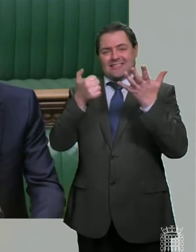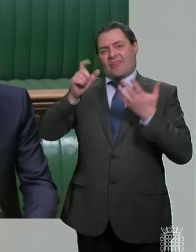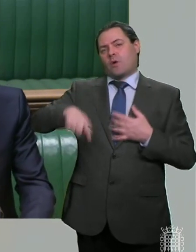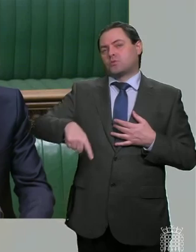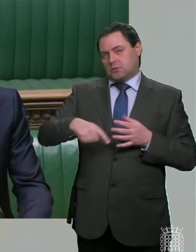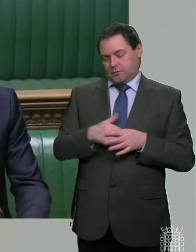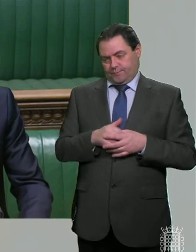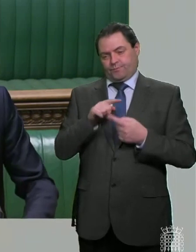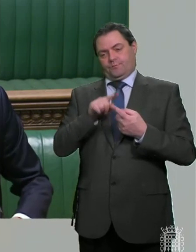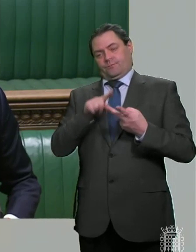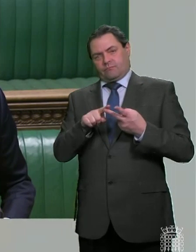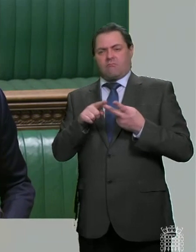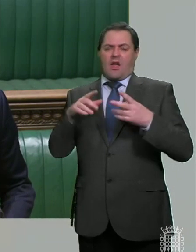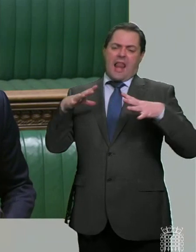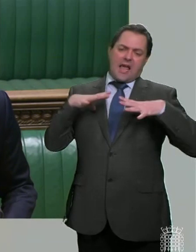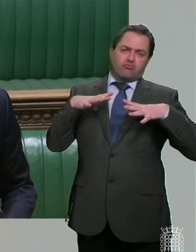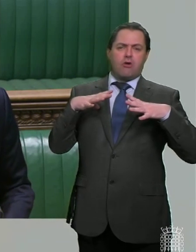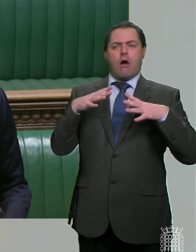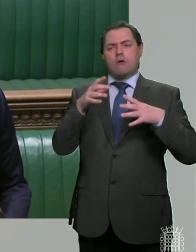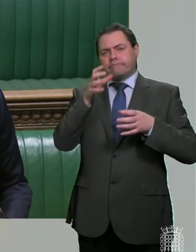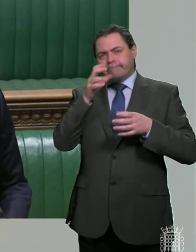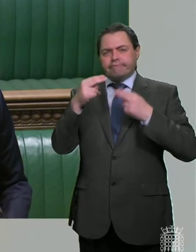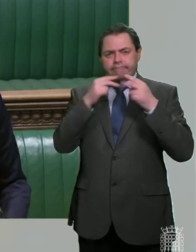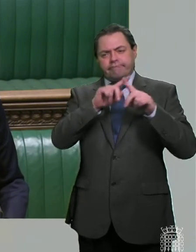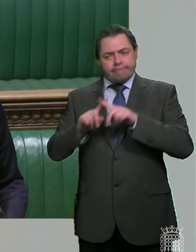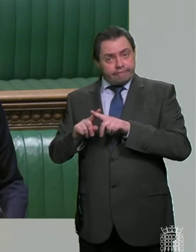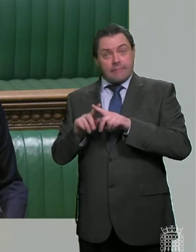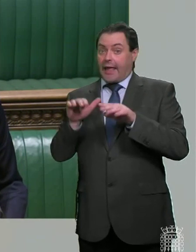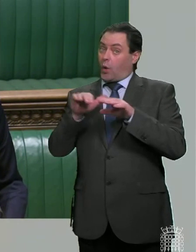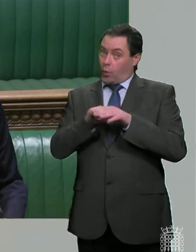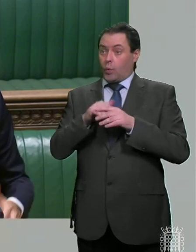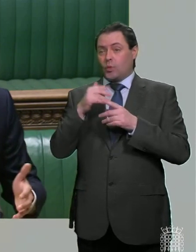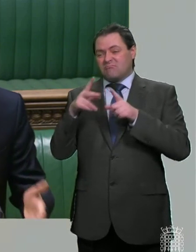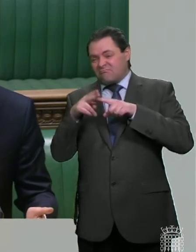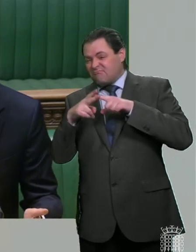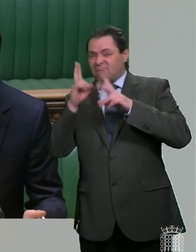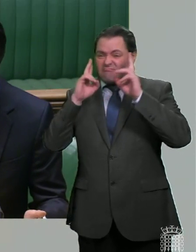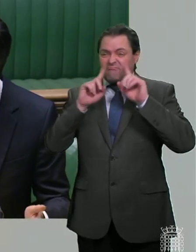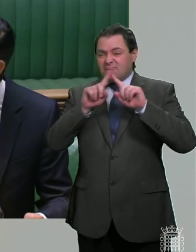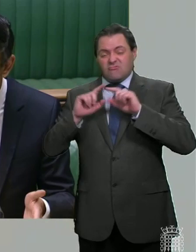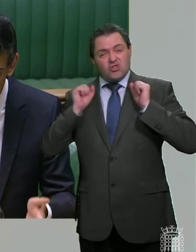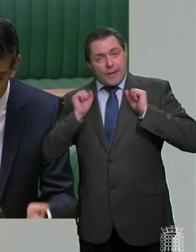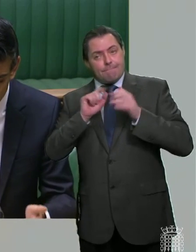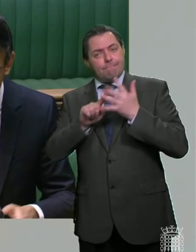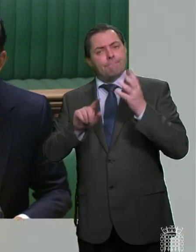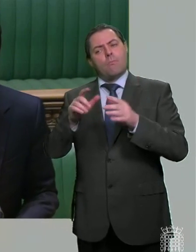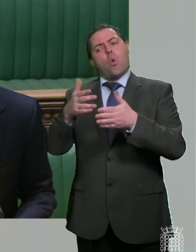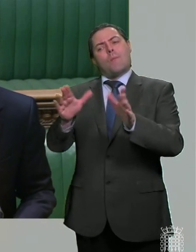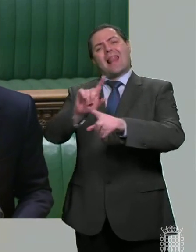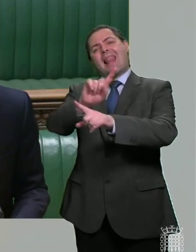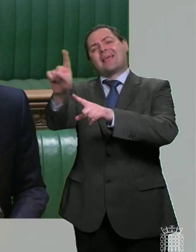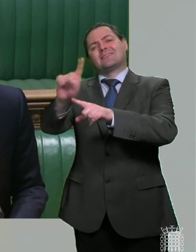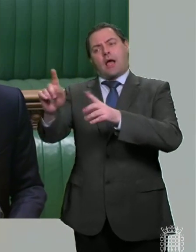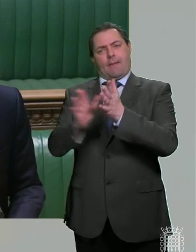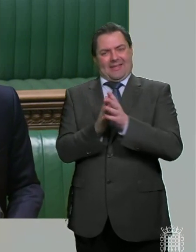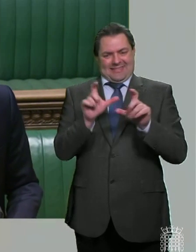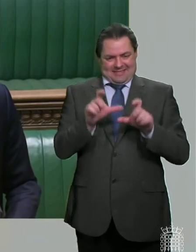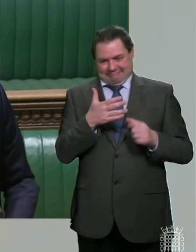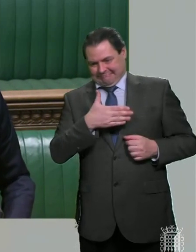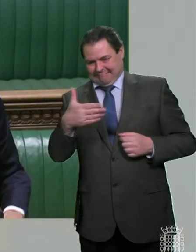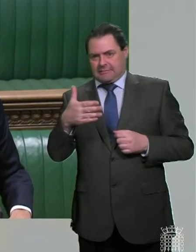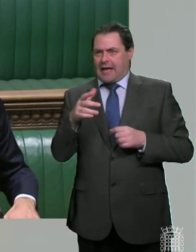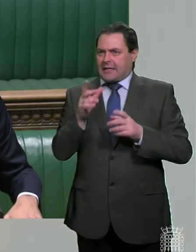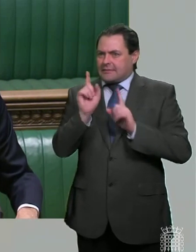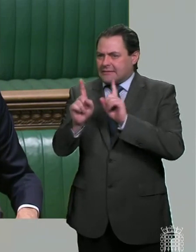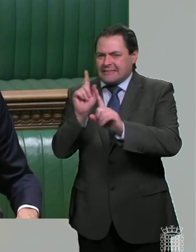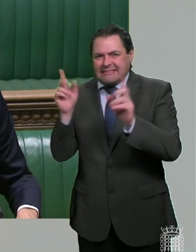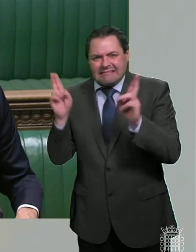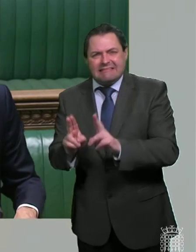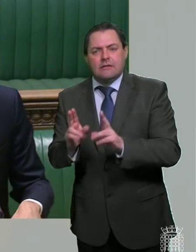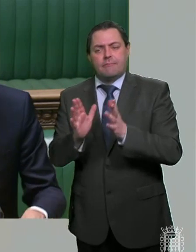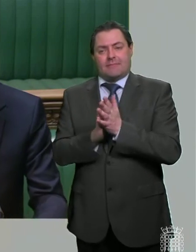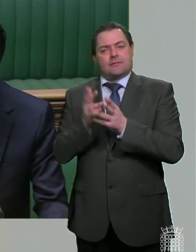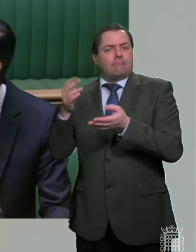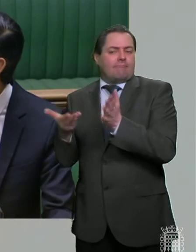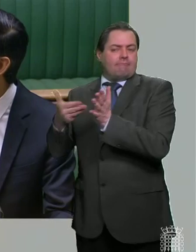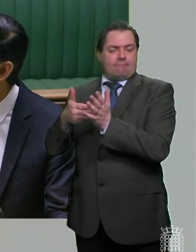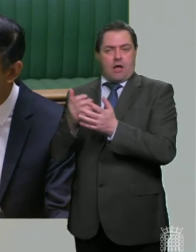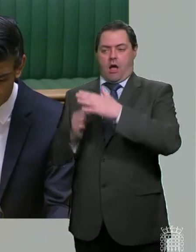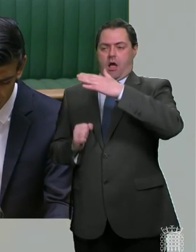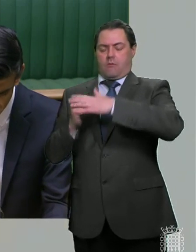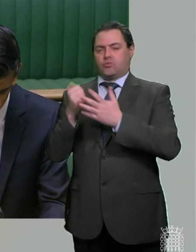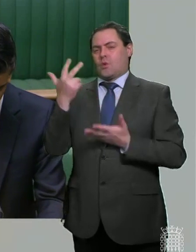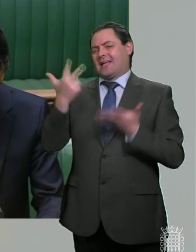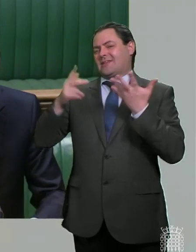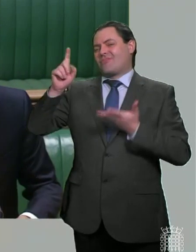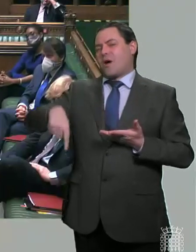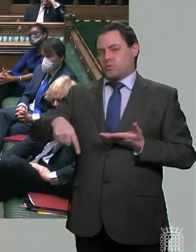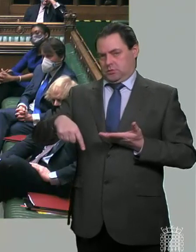Hospitality and leisure businesses, including personal care and gyms, will open later, or be more impacted by restrictions when they do, so we will give them grants of up to £18,000.